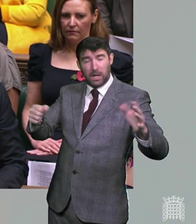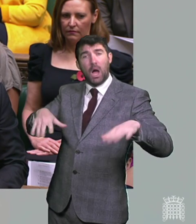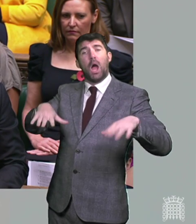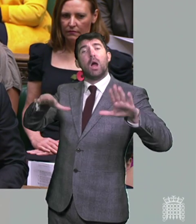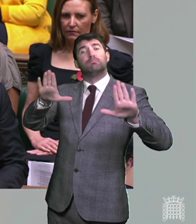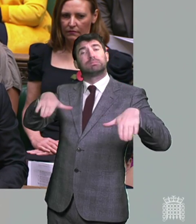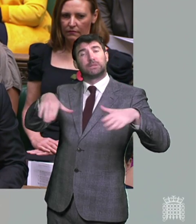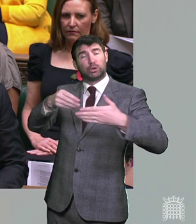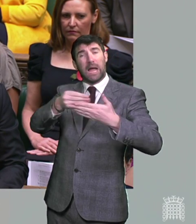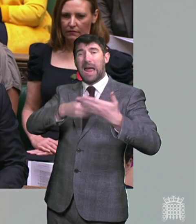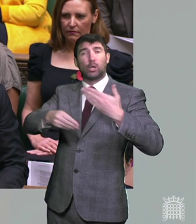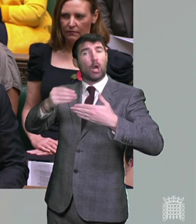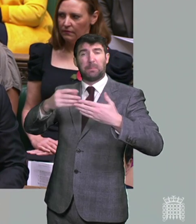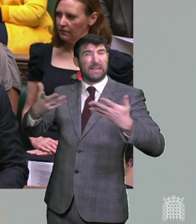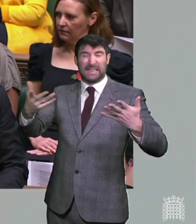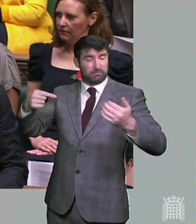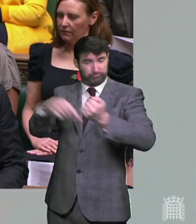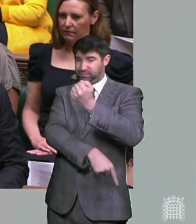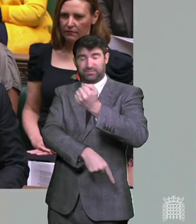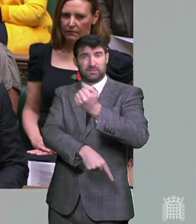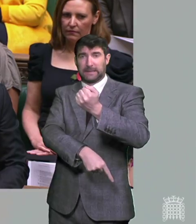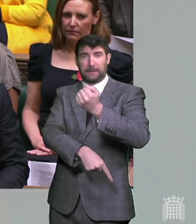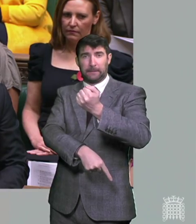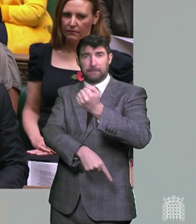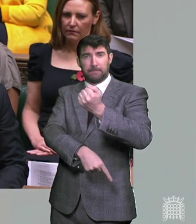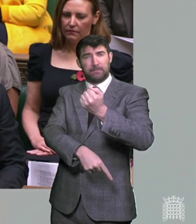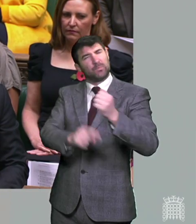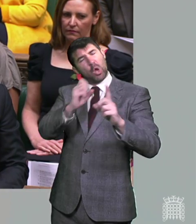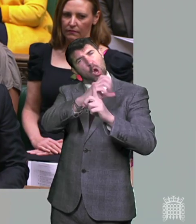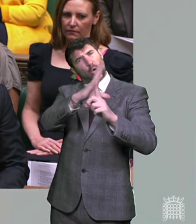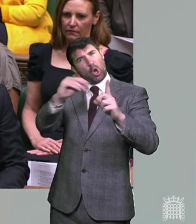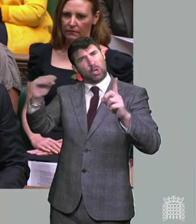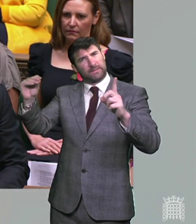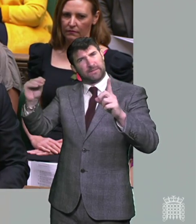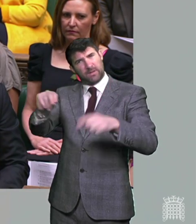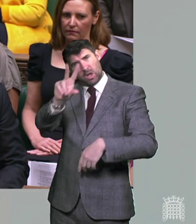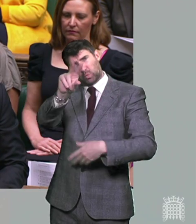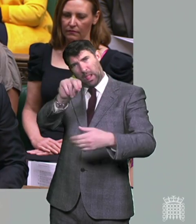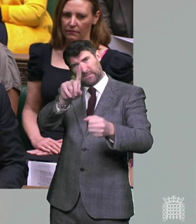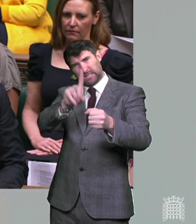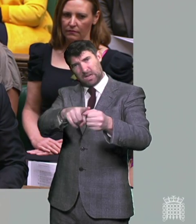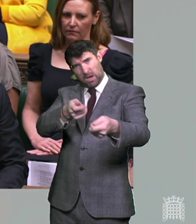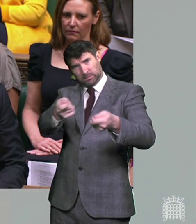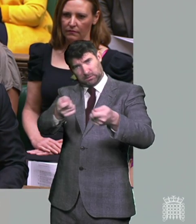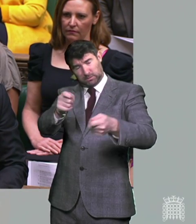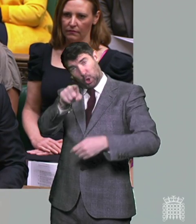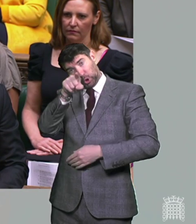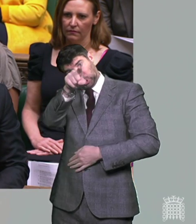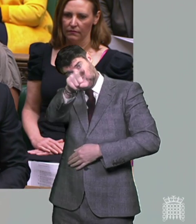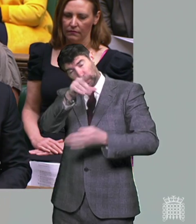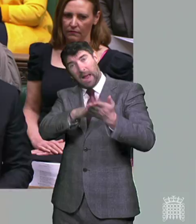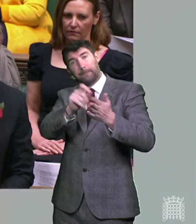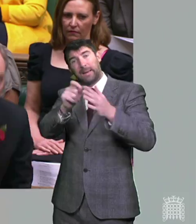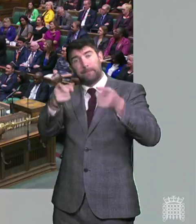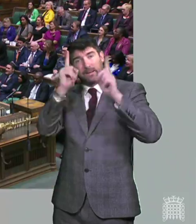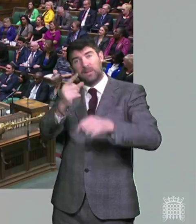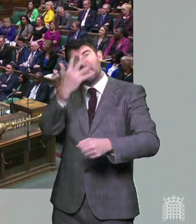What is it about 12 years of Tory rule and his five years as a Minister that has made such a mess of Britain?